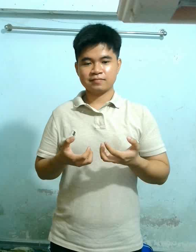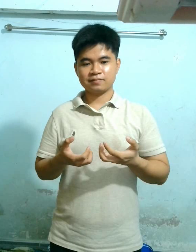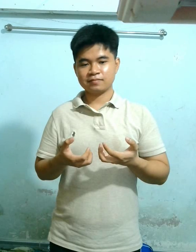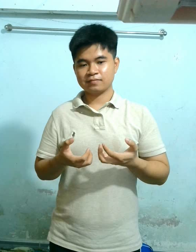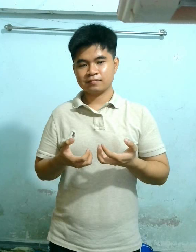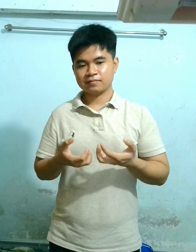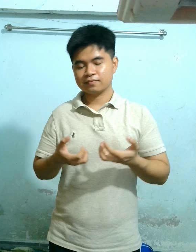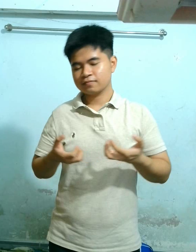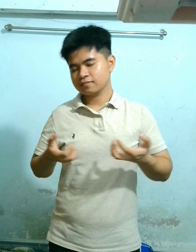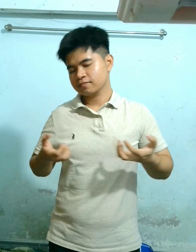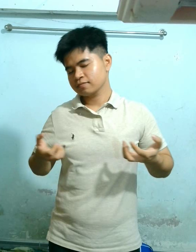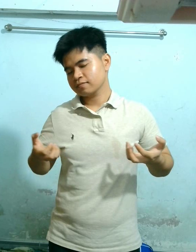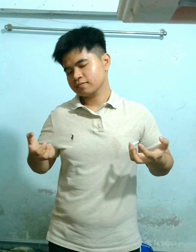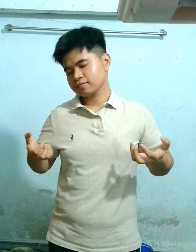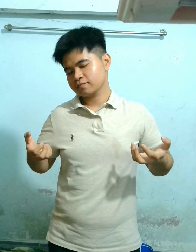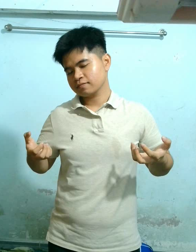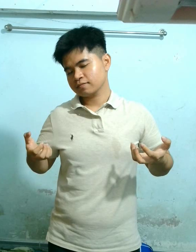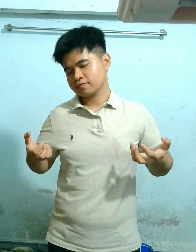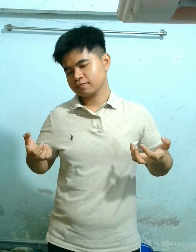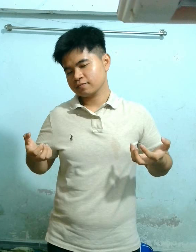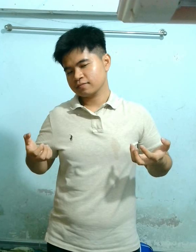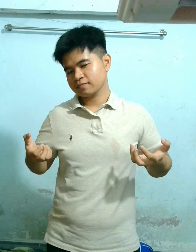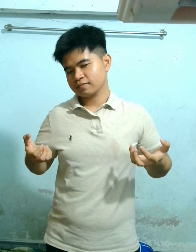chia cat